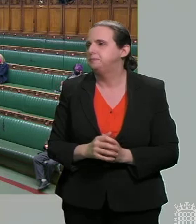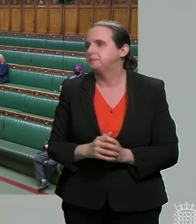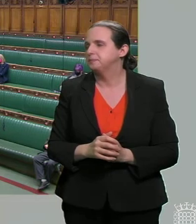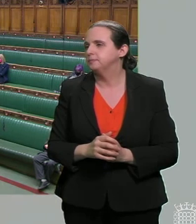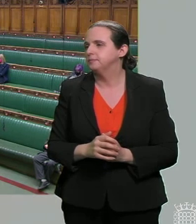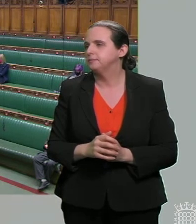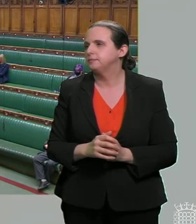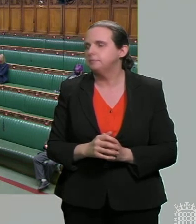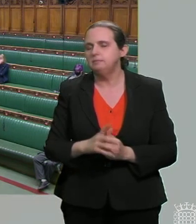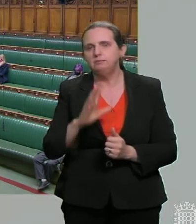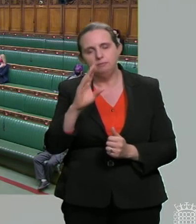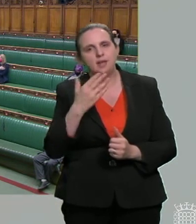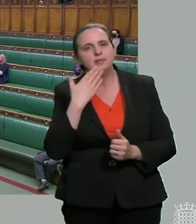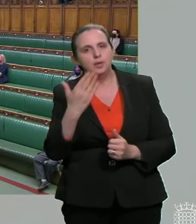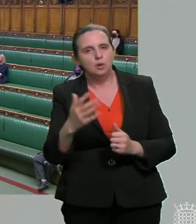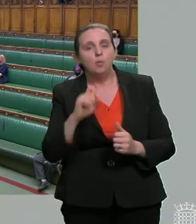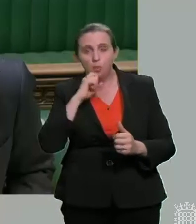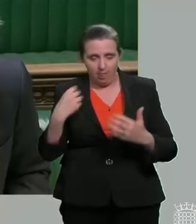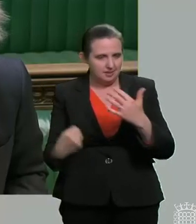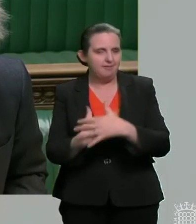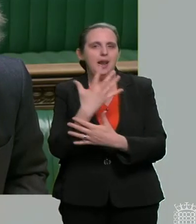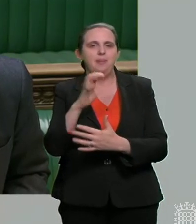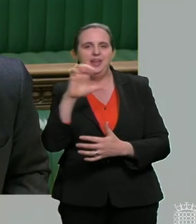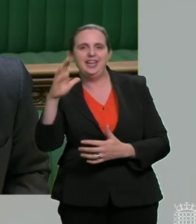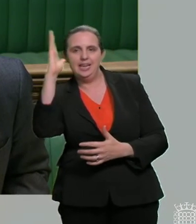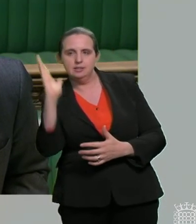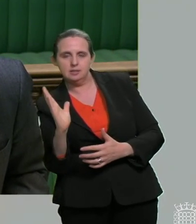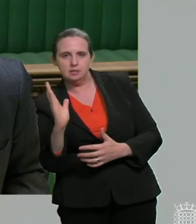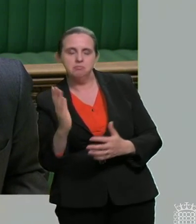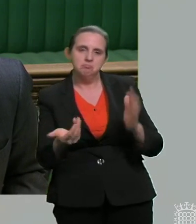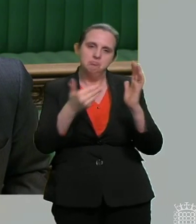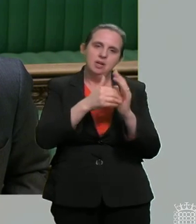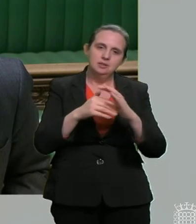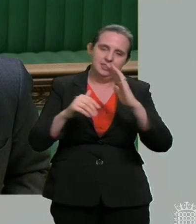I can certainly confirm that we are going to develop the eastern leg as well as the whole of the HS2.